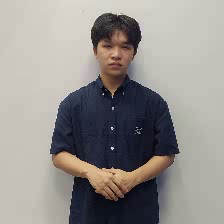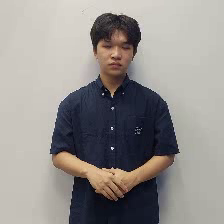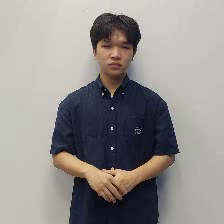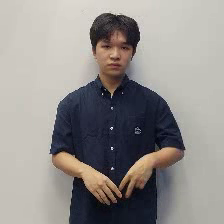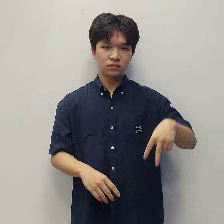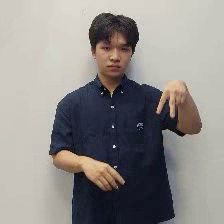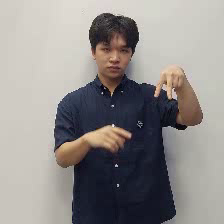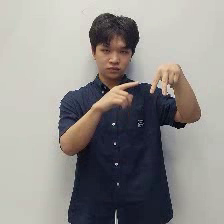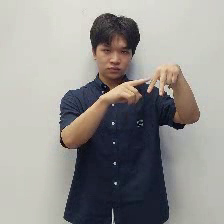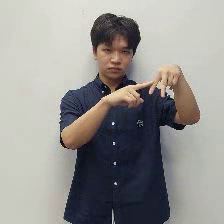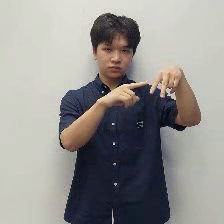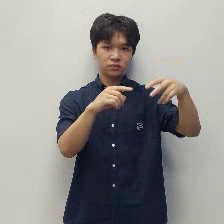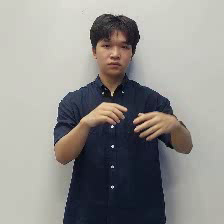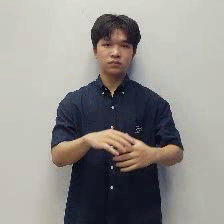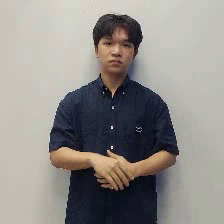Chân